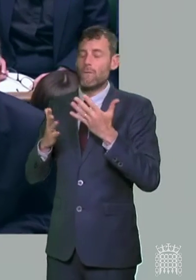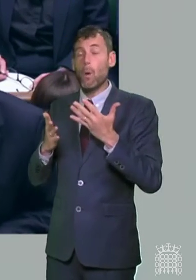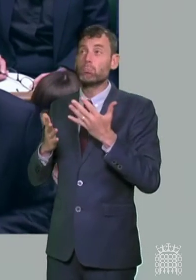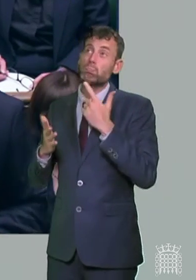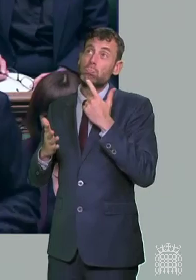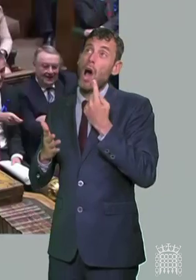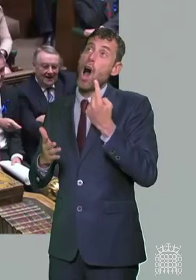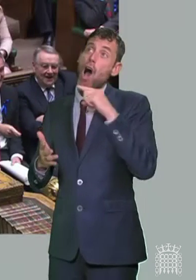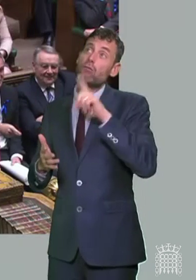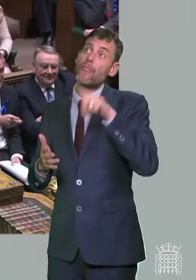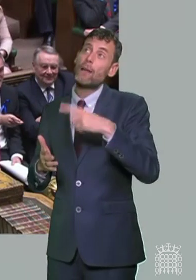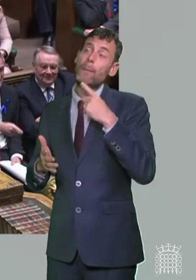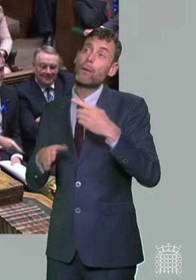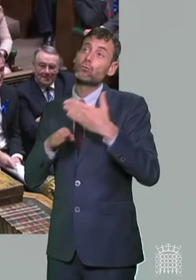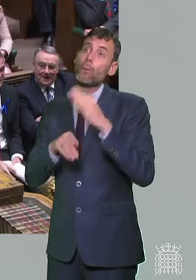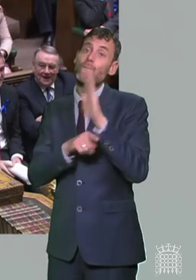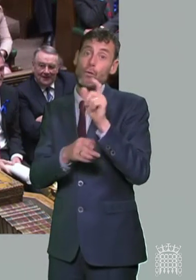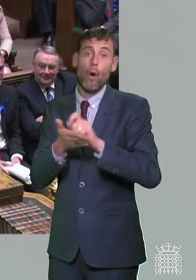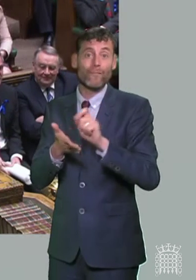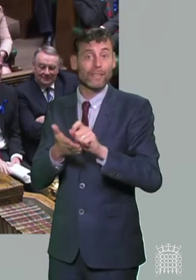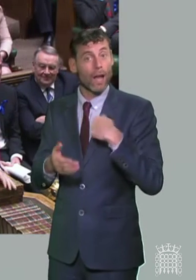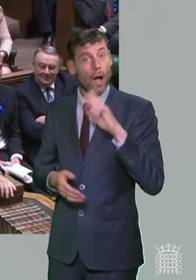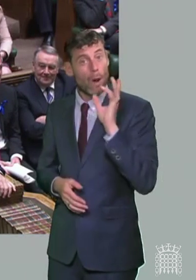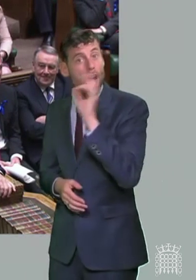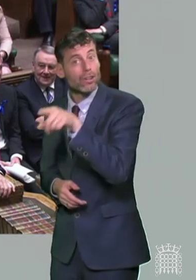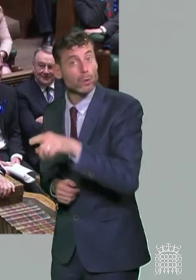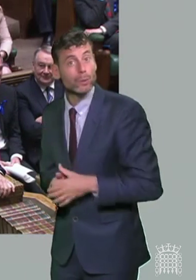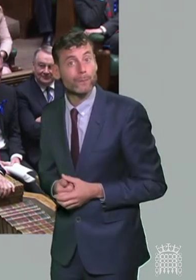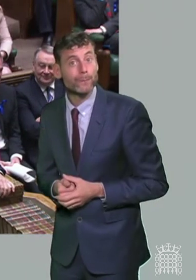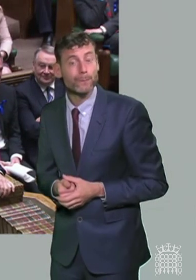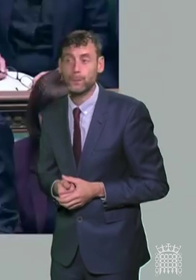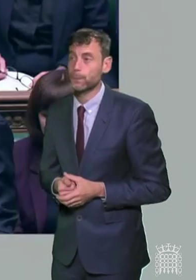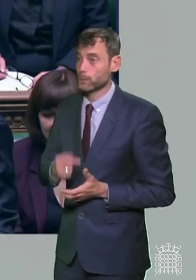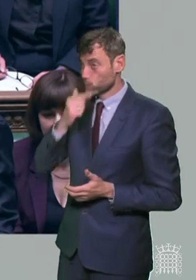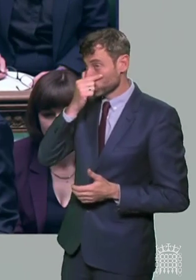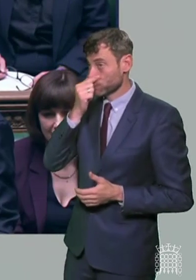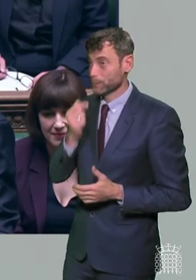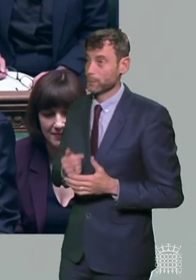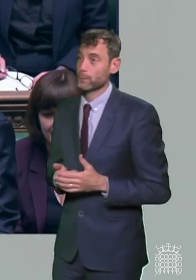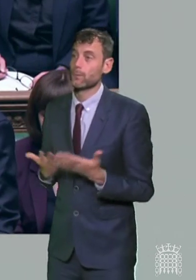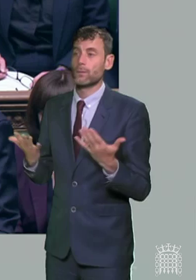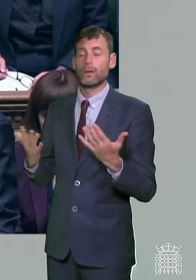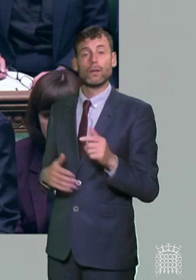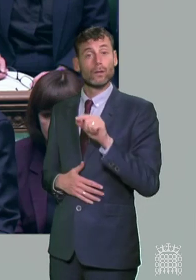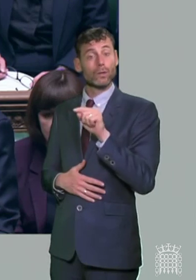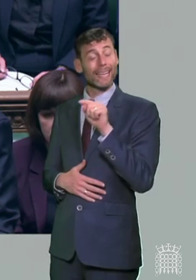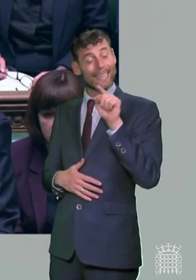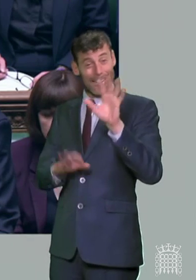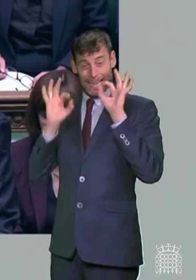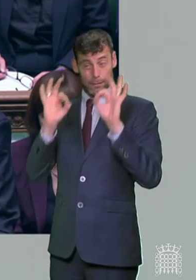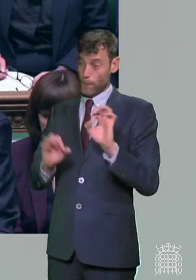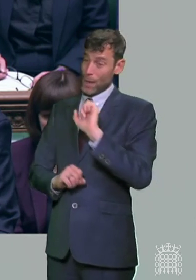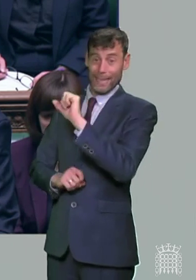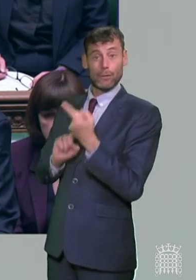There you have it, Mr Speaker.